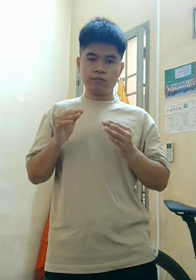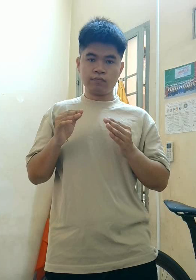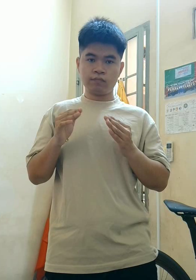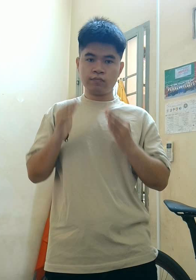quan tam